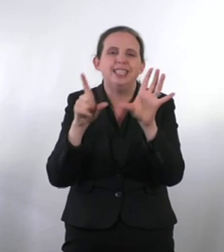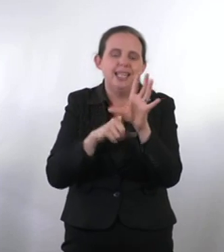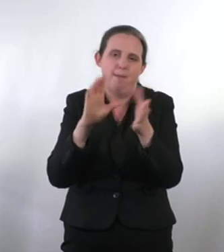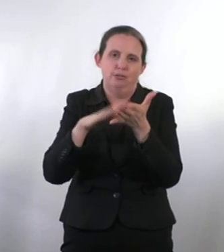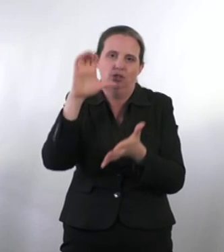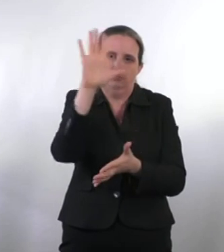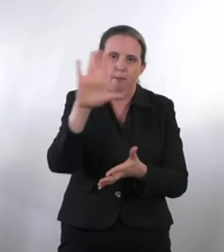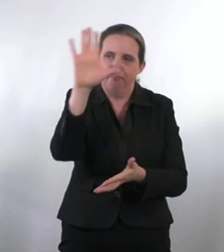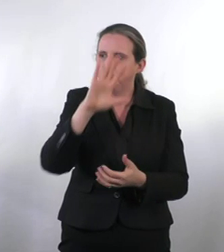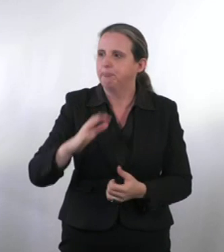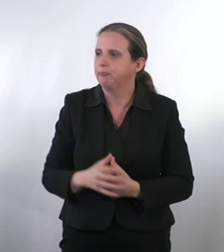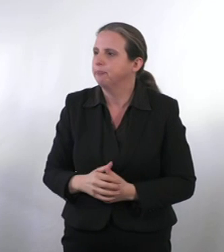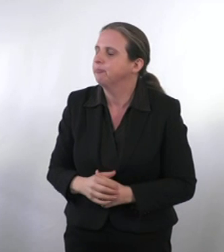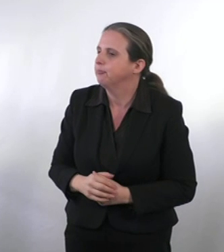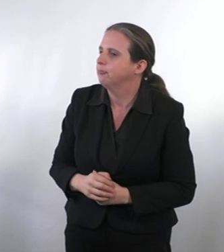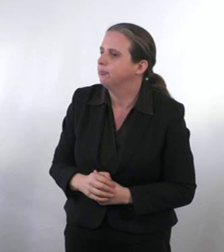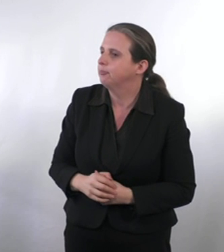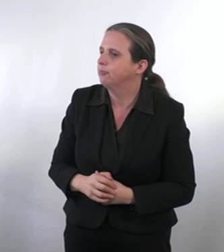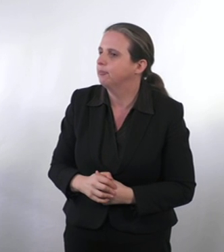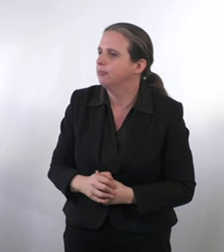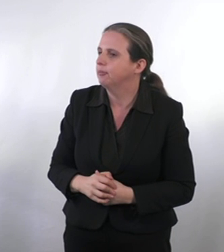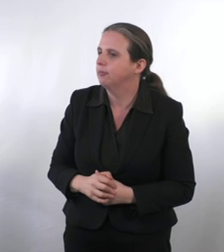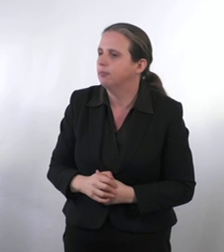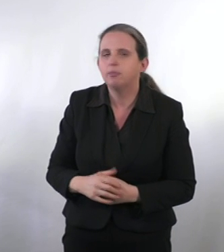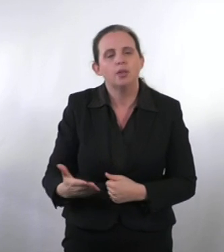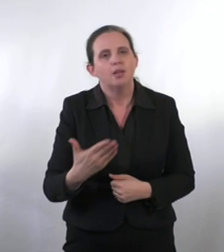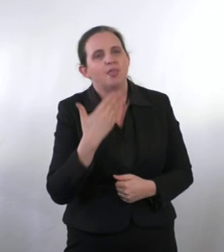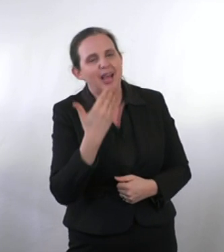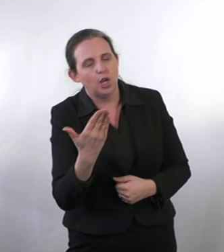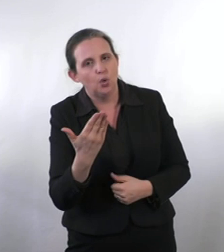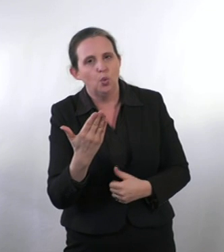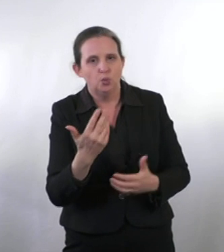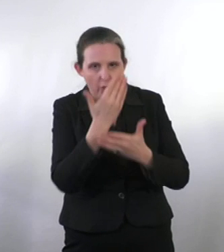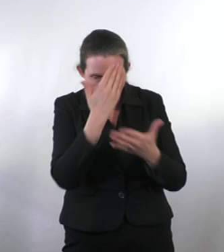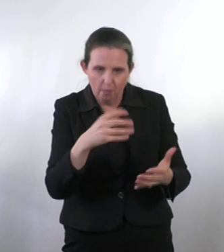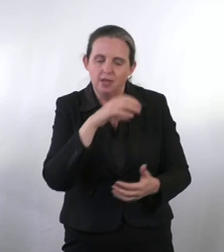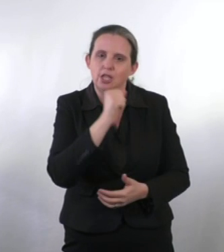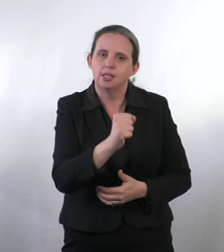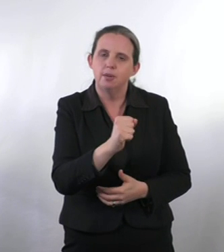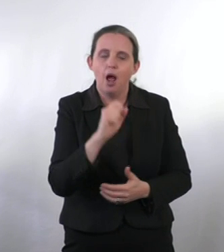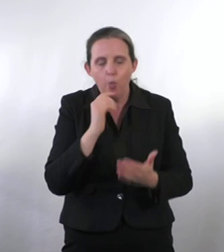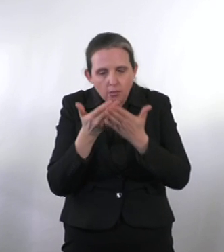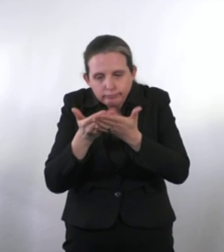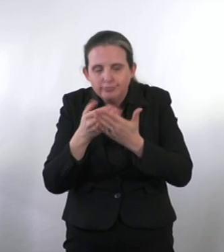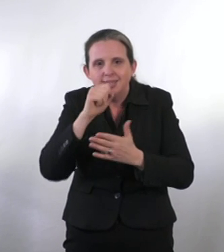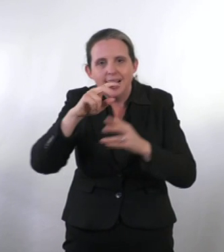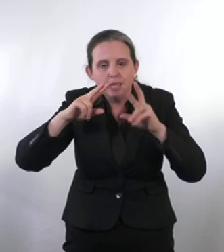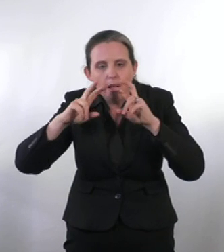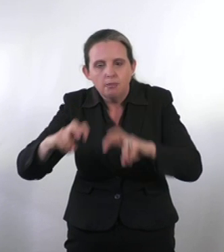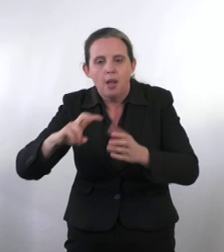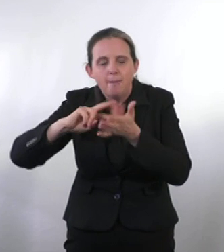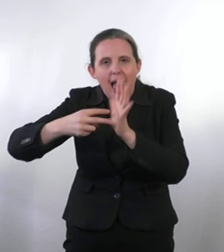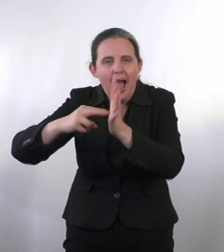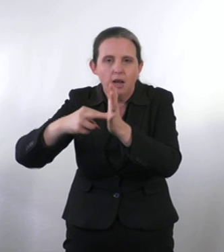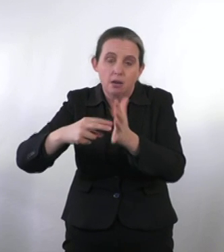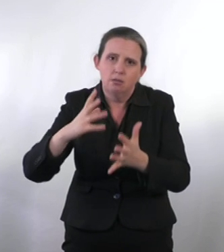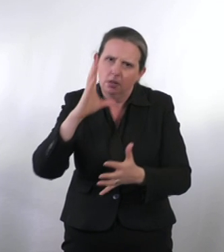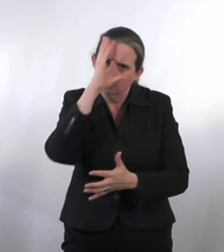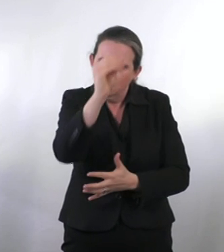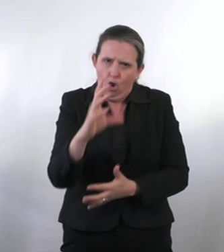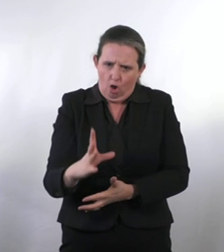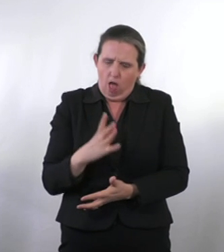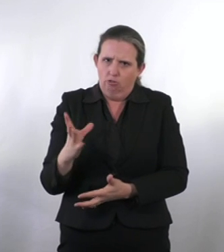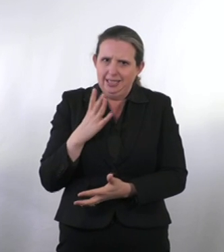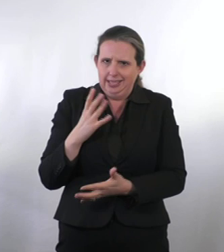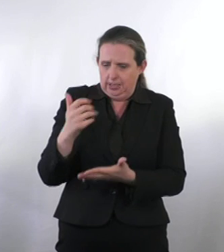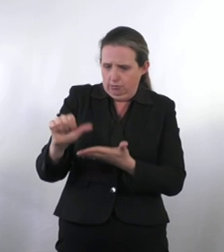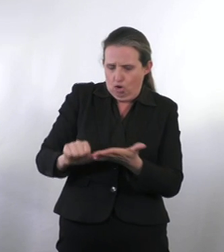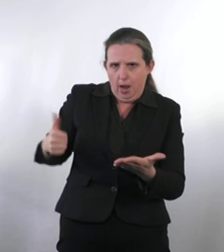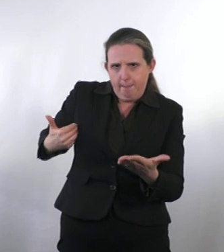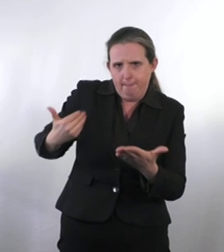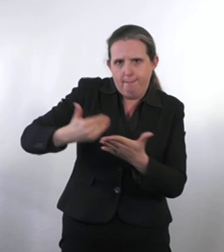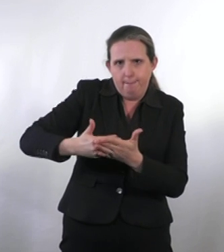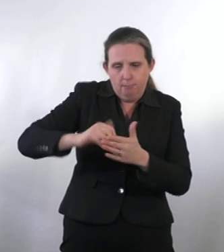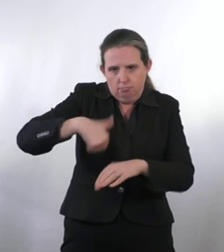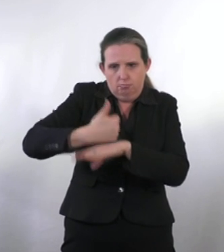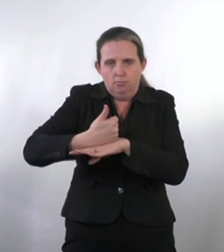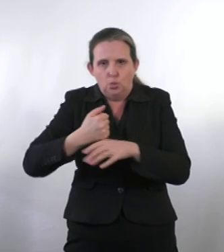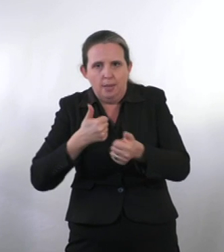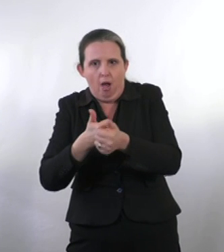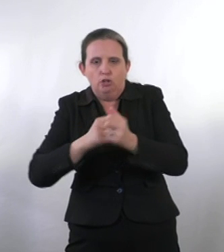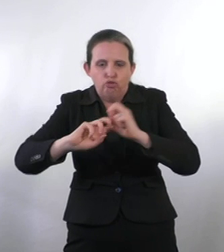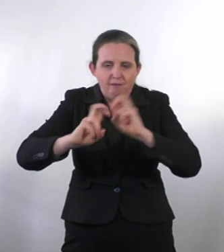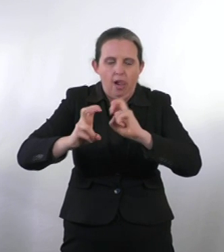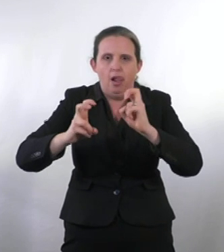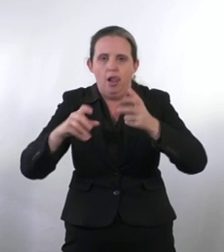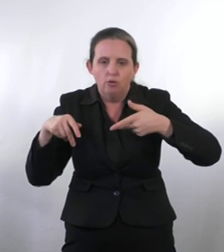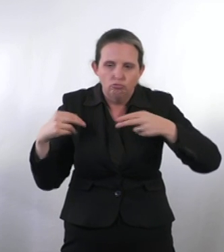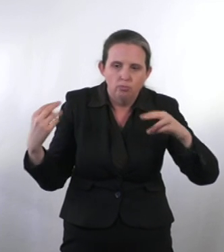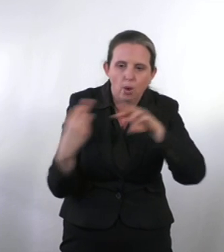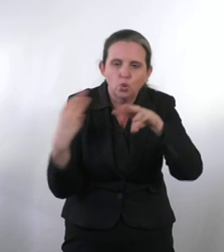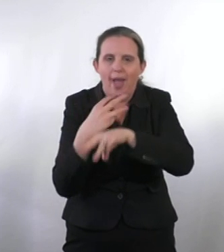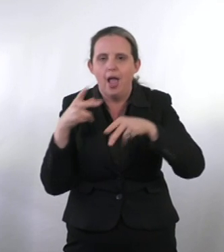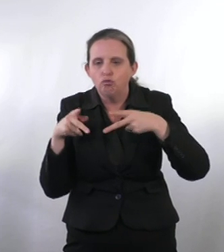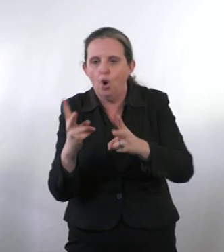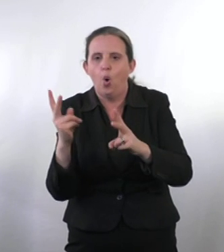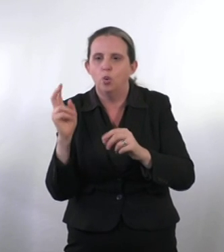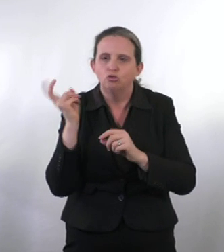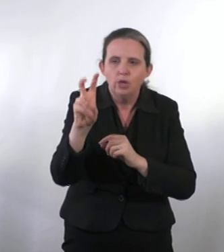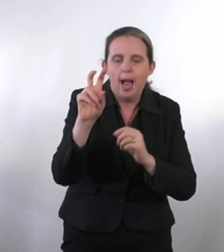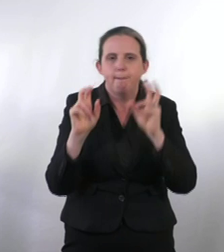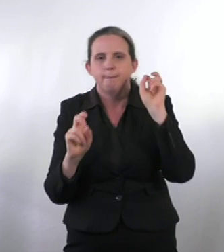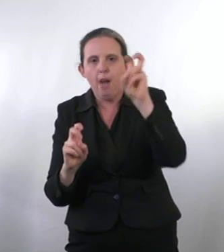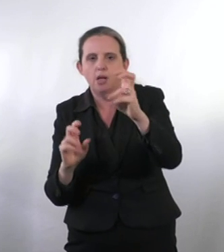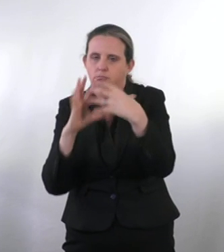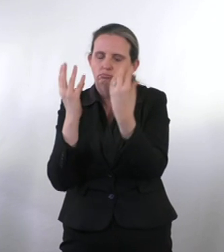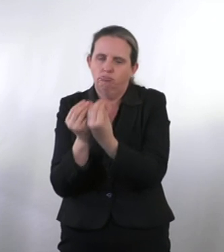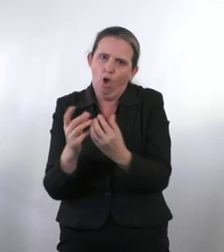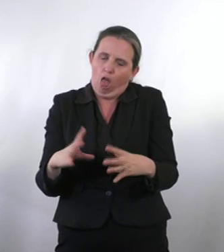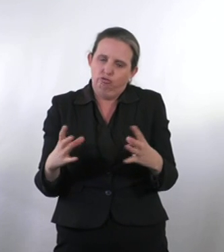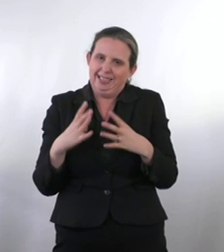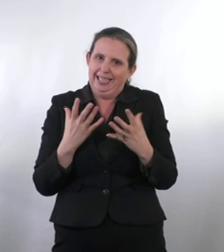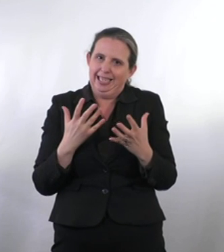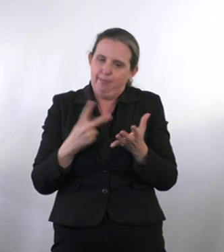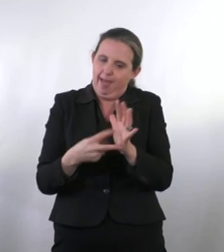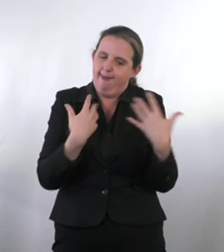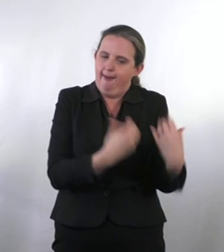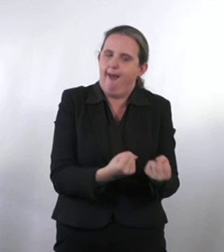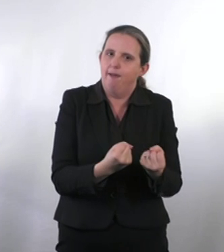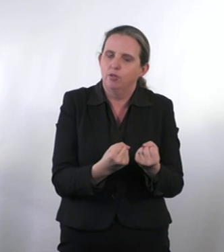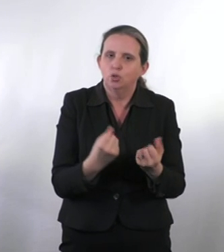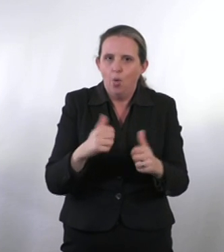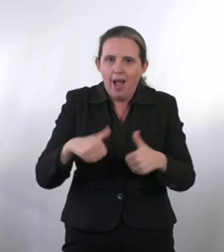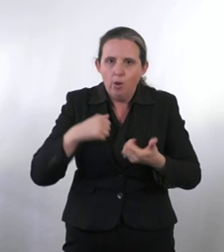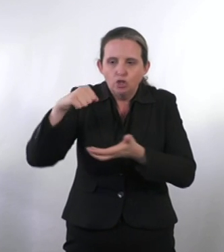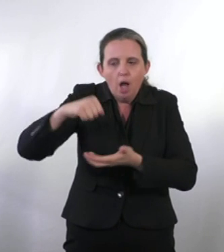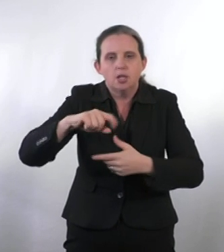I am grateful to the hon. Gentleman. I will study the plan he proposes with care, although I should tell him that a massive infrastructure programme is already under way, as the Chancellor will shortly announce, and it may be that in due time the scheme the hon.